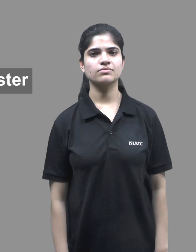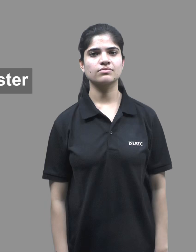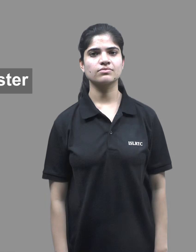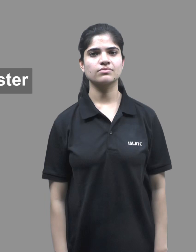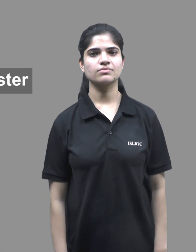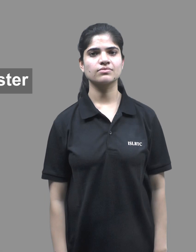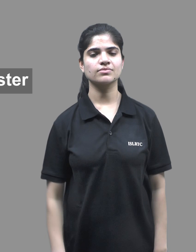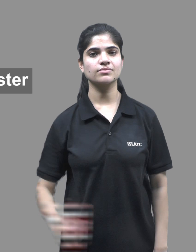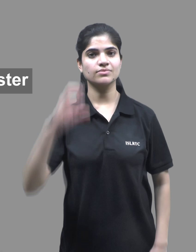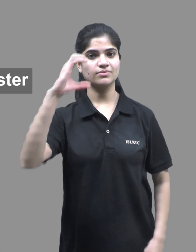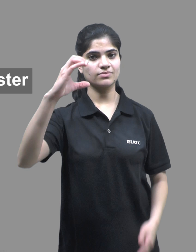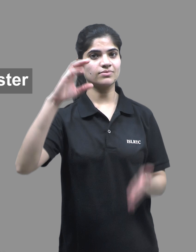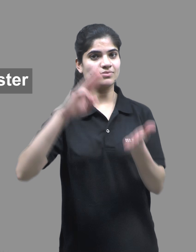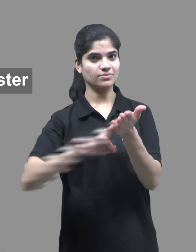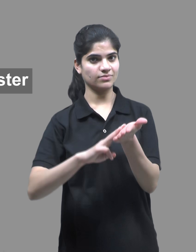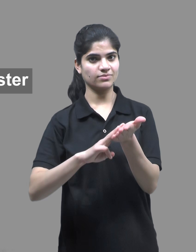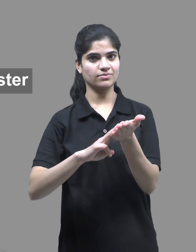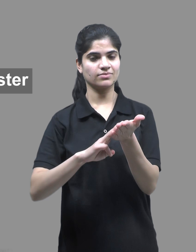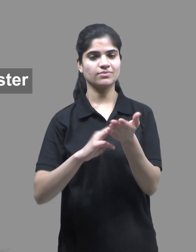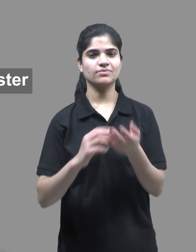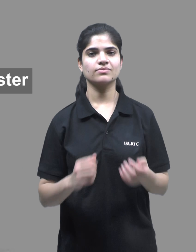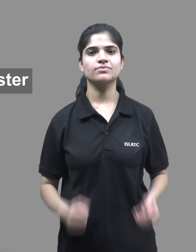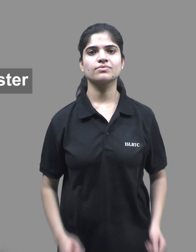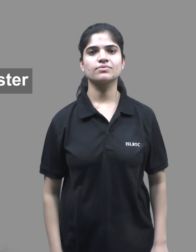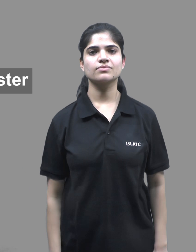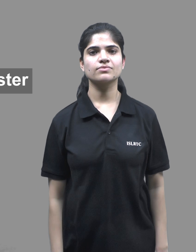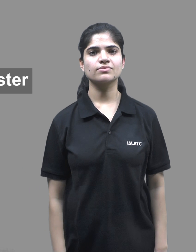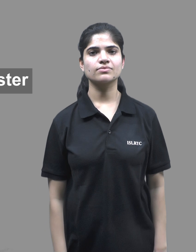Chief Minister